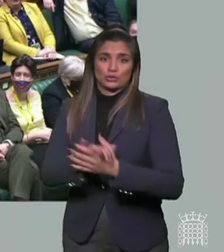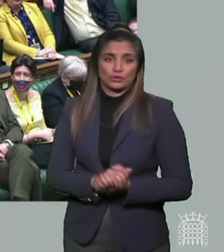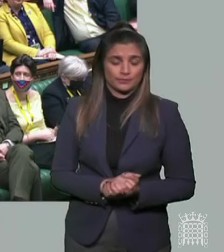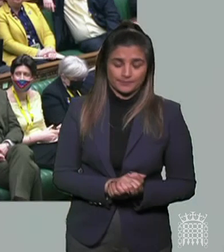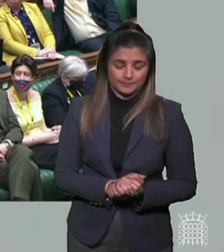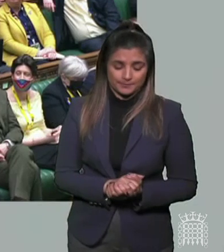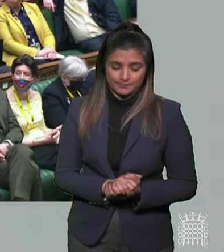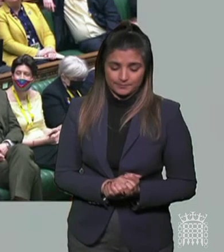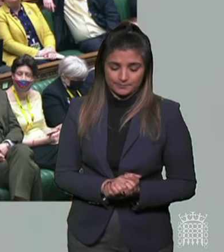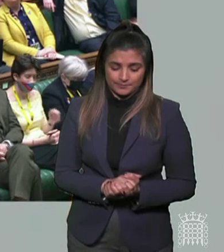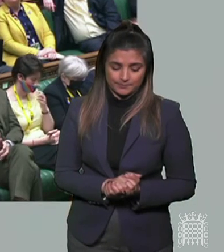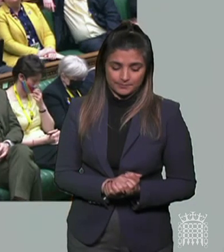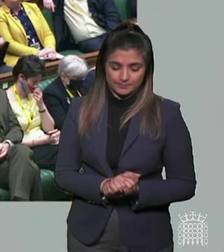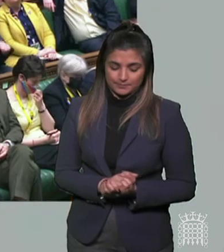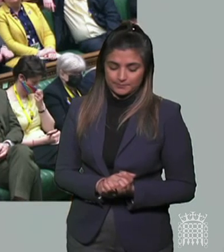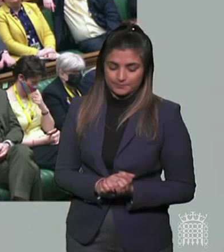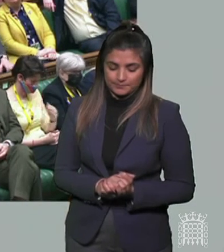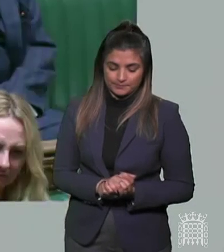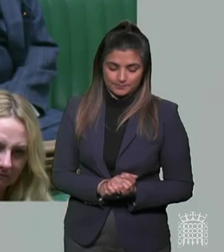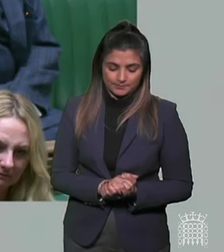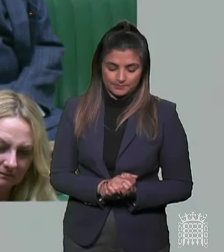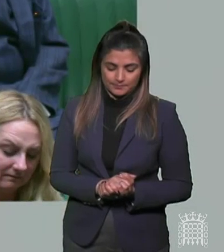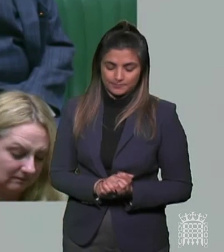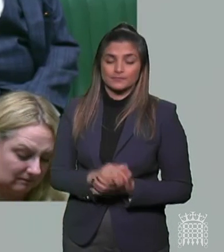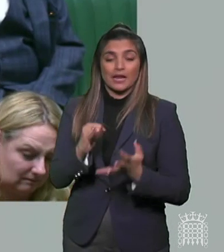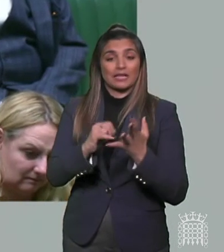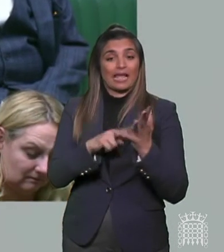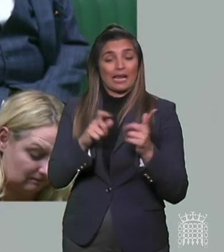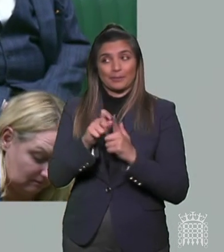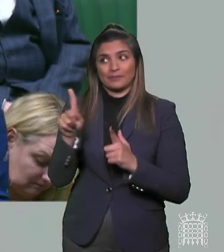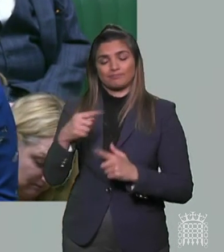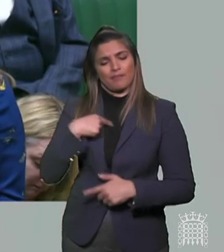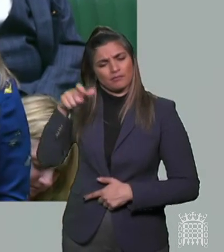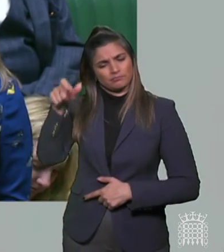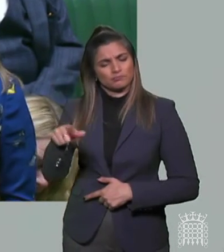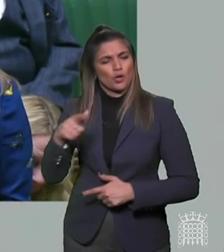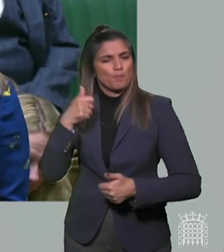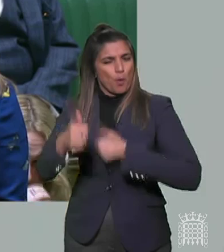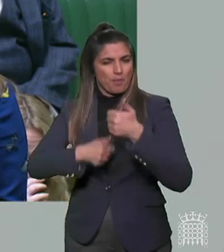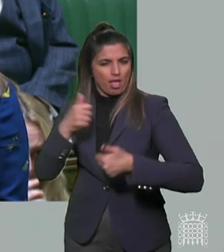A constituent of mine is a popular parish priest in Glasgow.